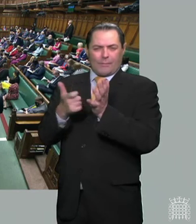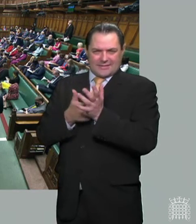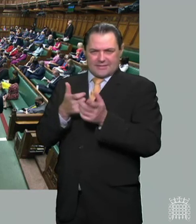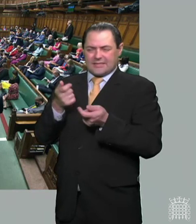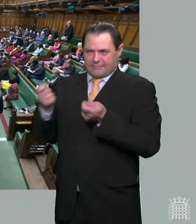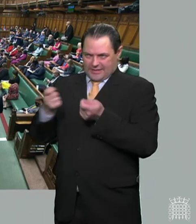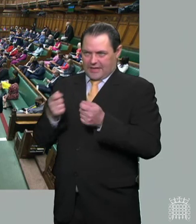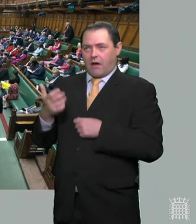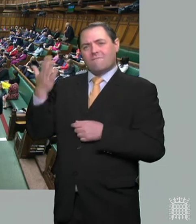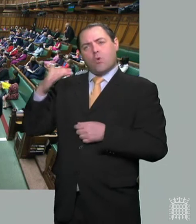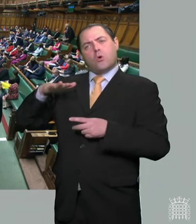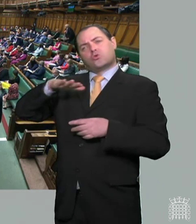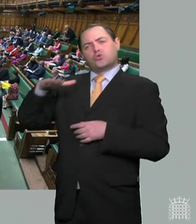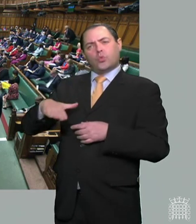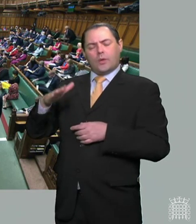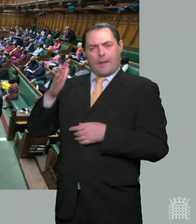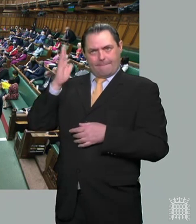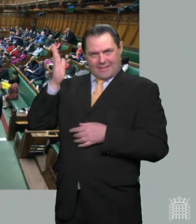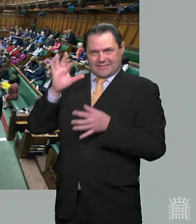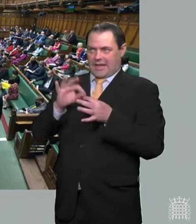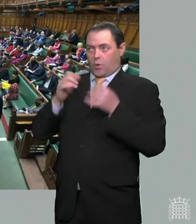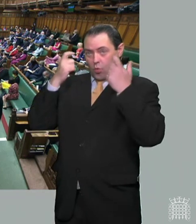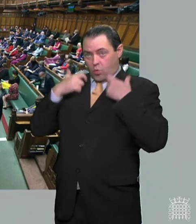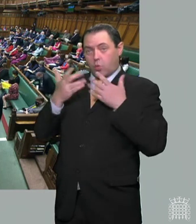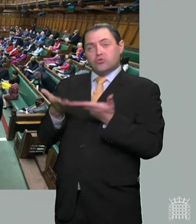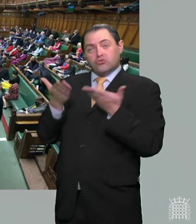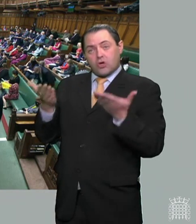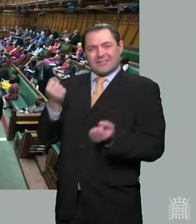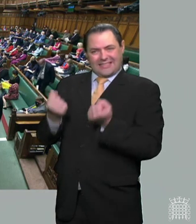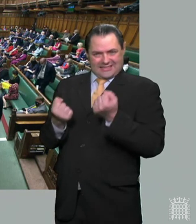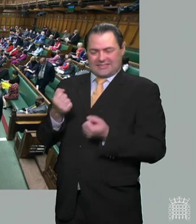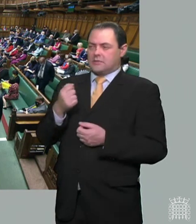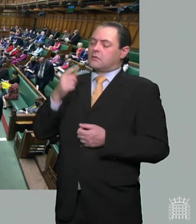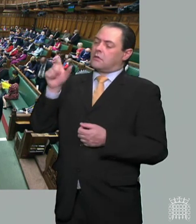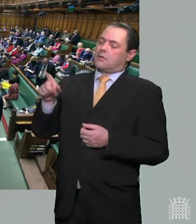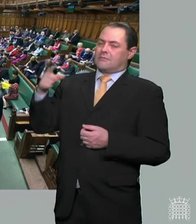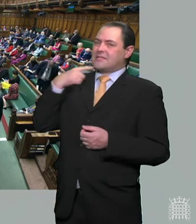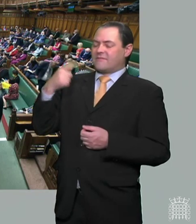A former junior Minister for courts and justice once told this House that he was